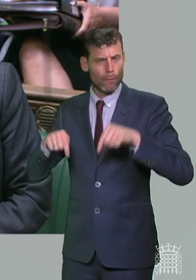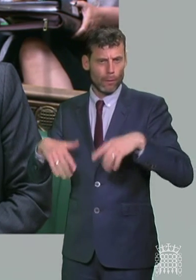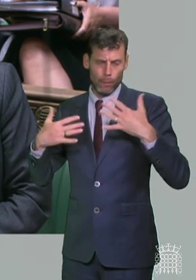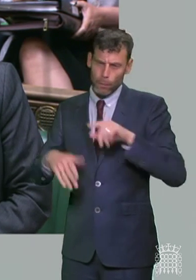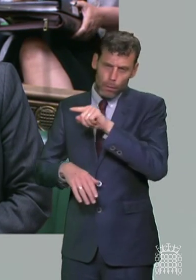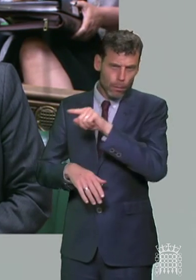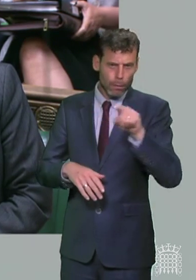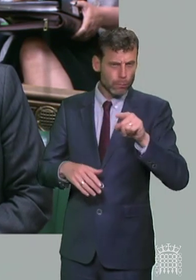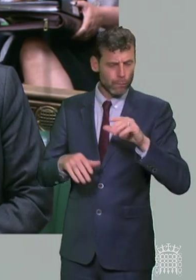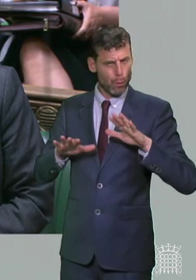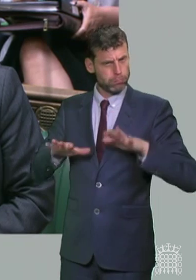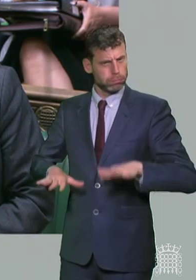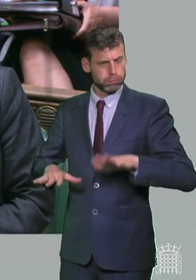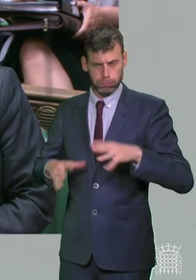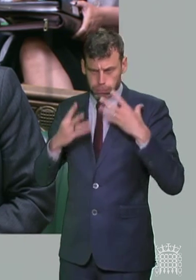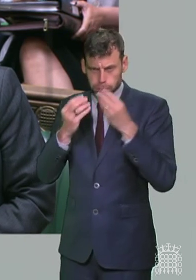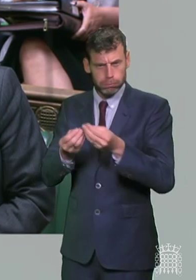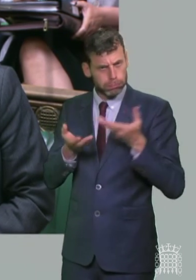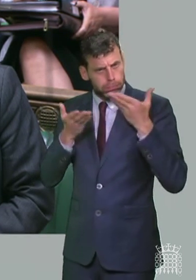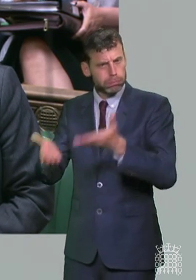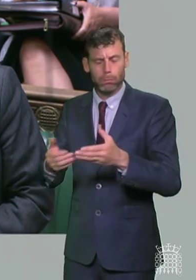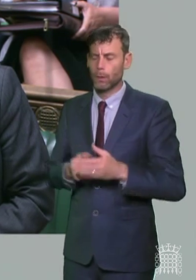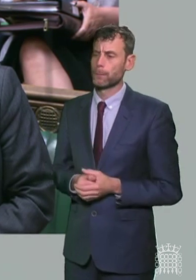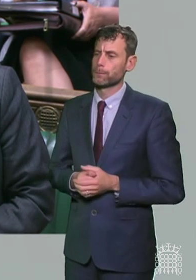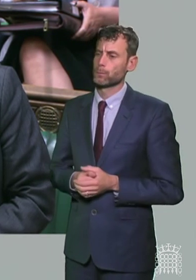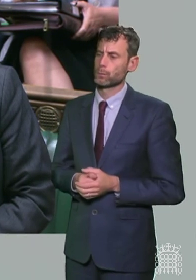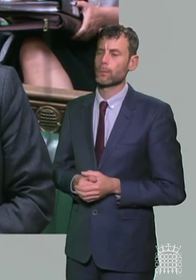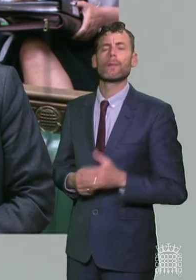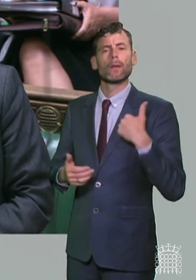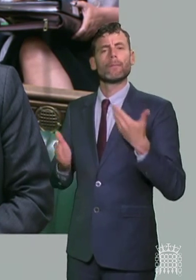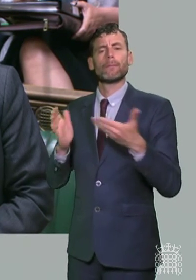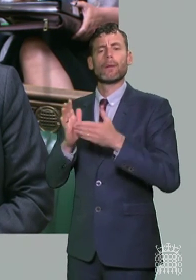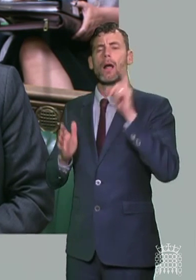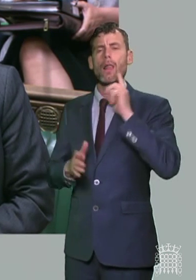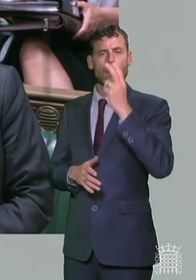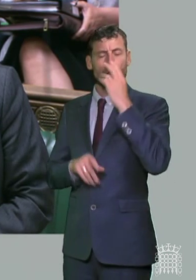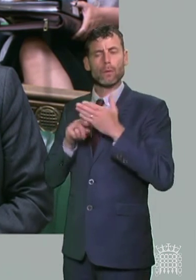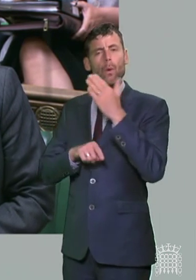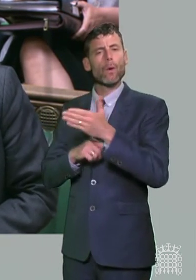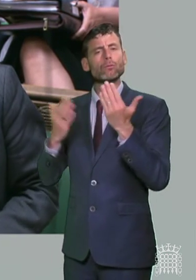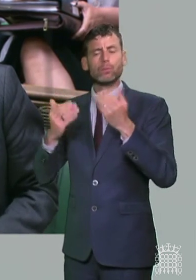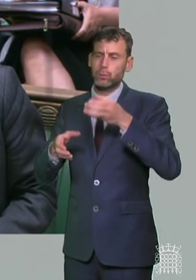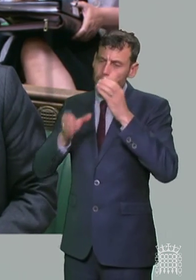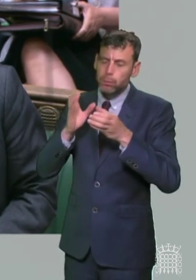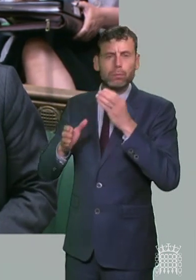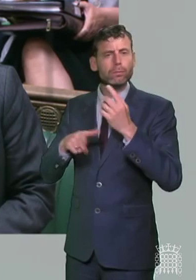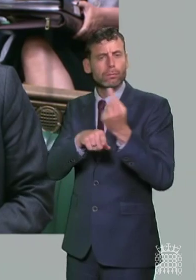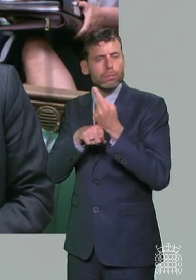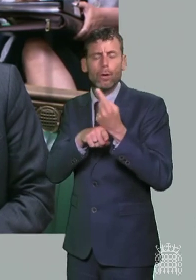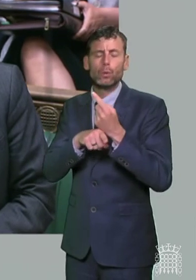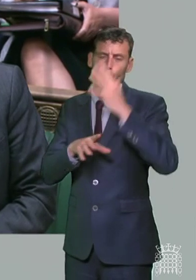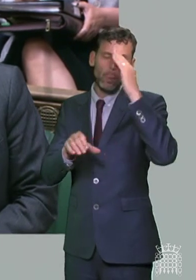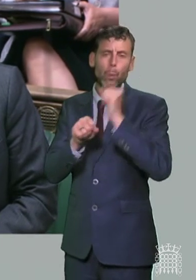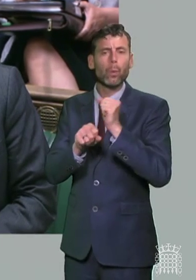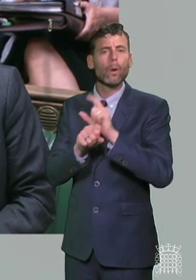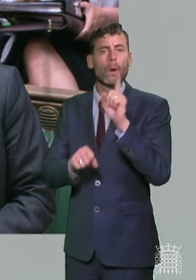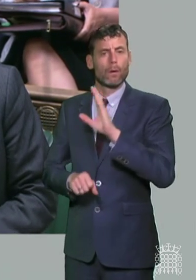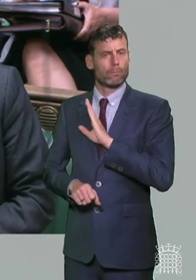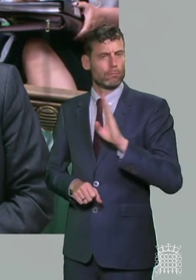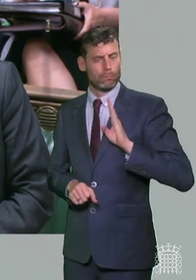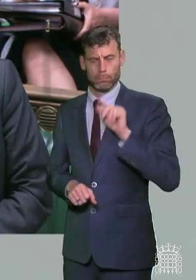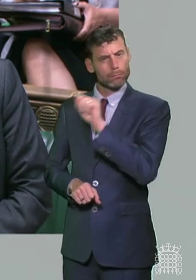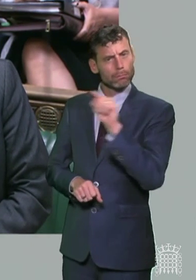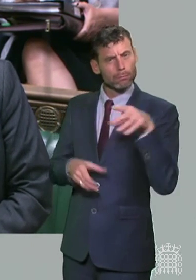Members across the House are immensely proud of our armed forces and we thank them and their families for their service to our country.